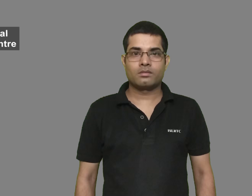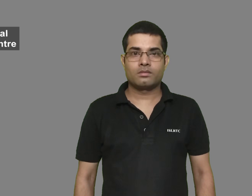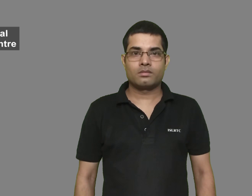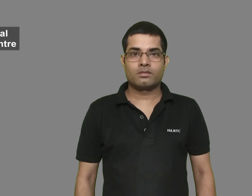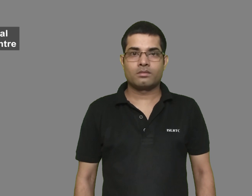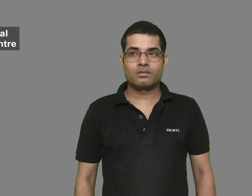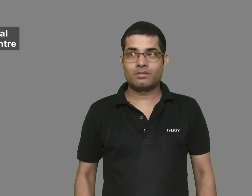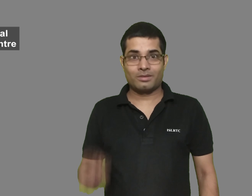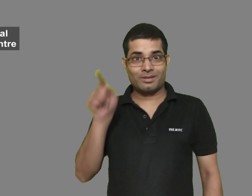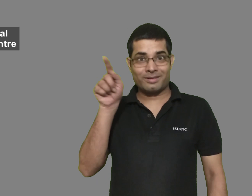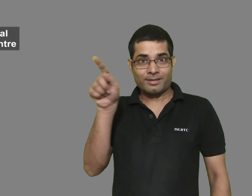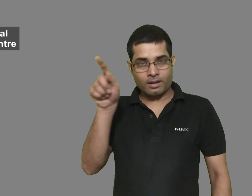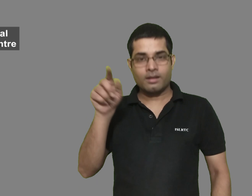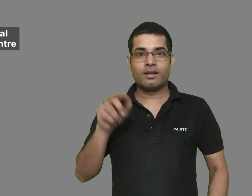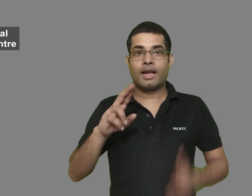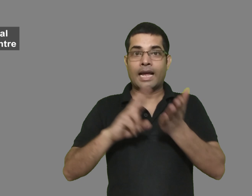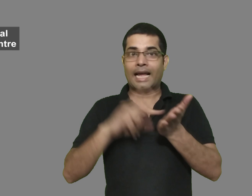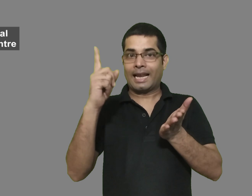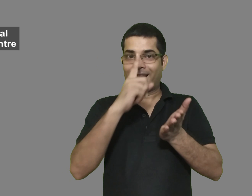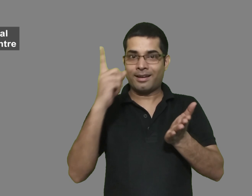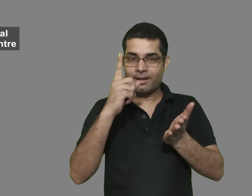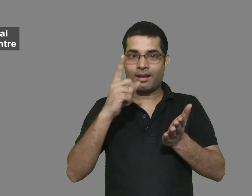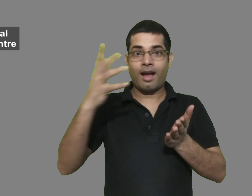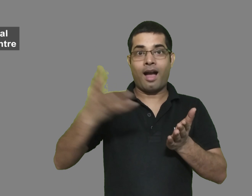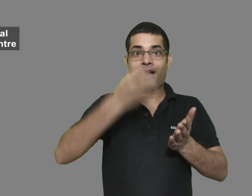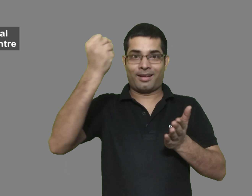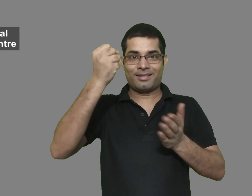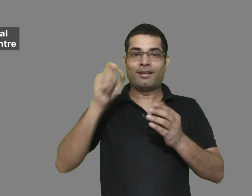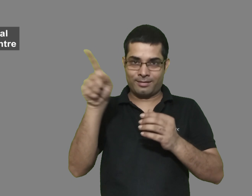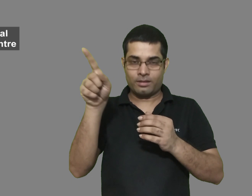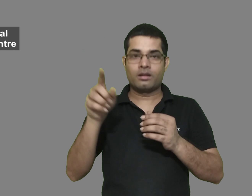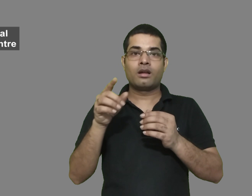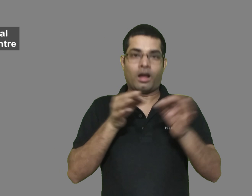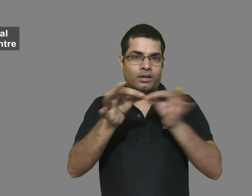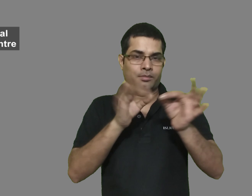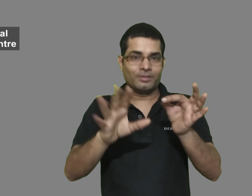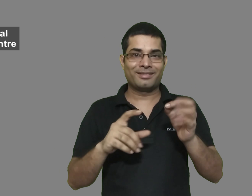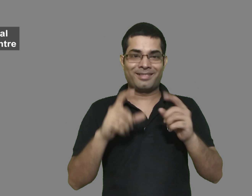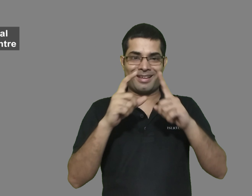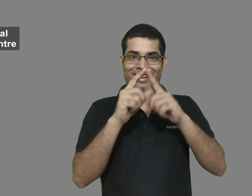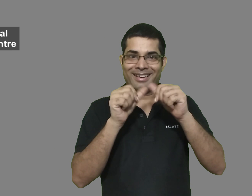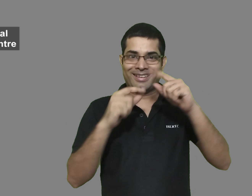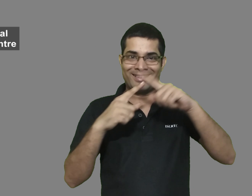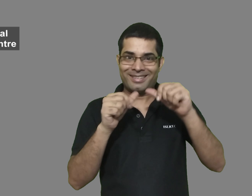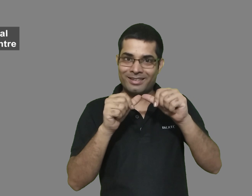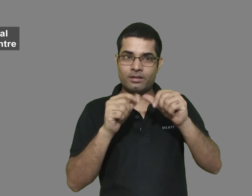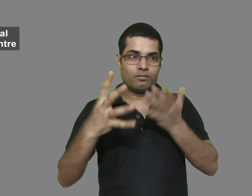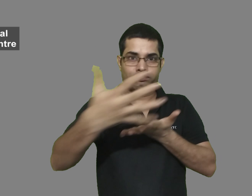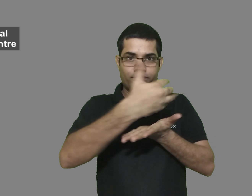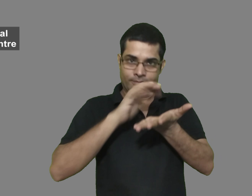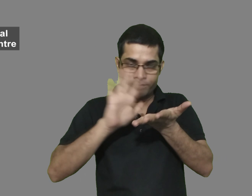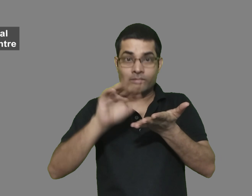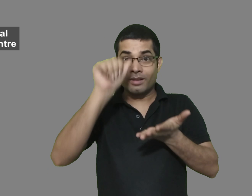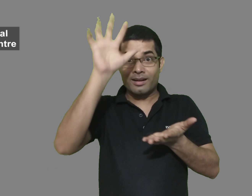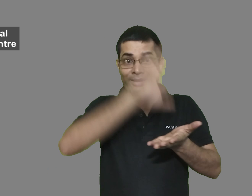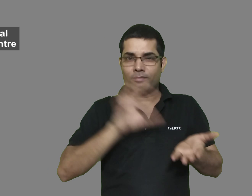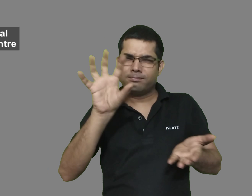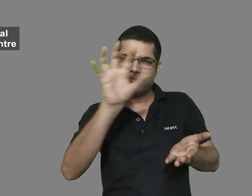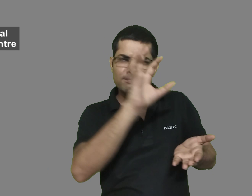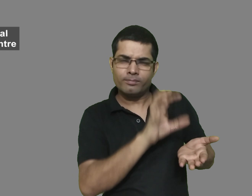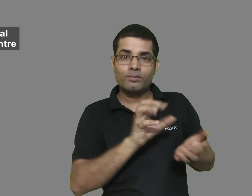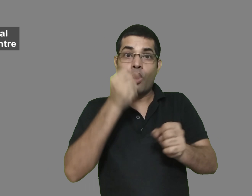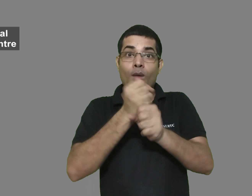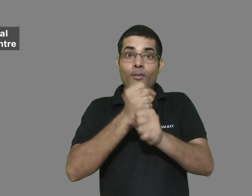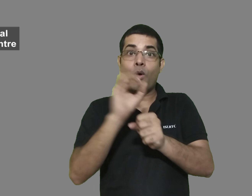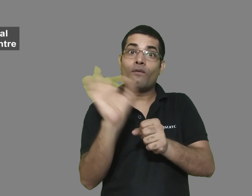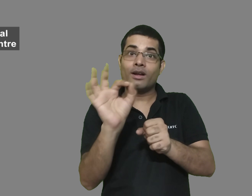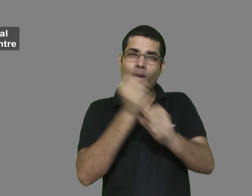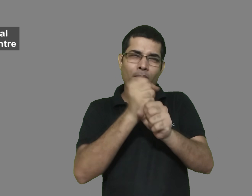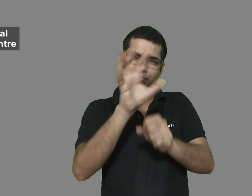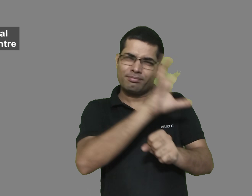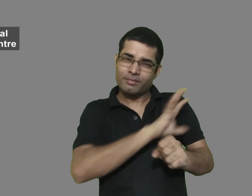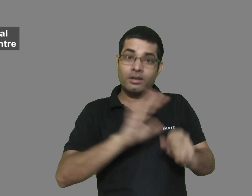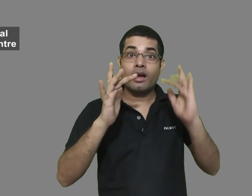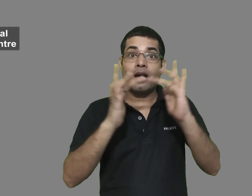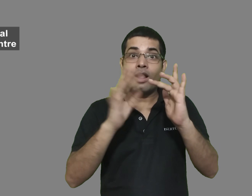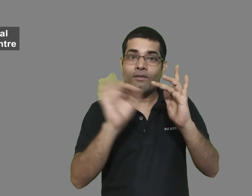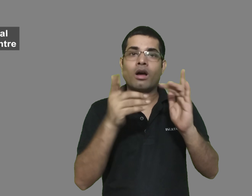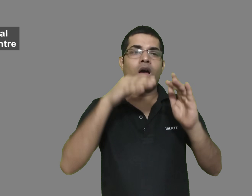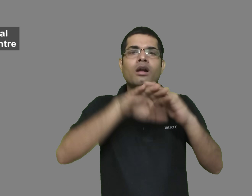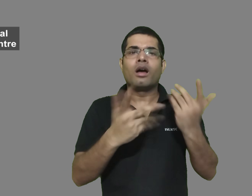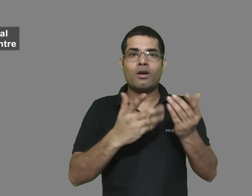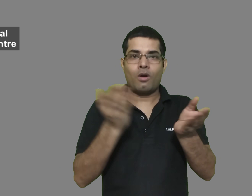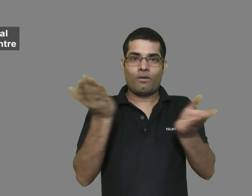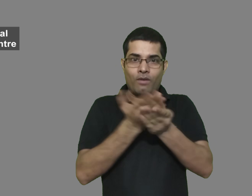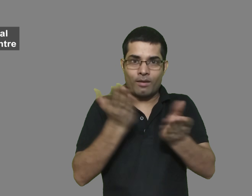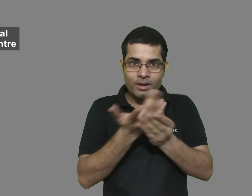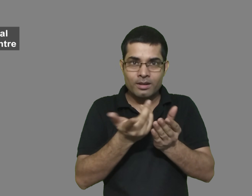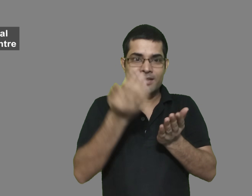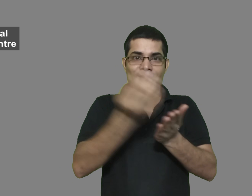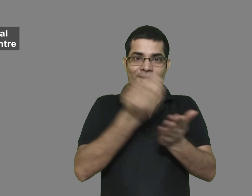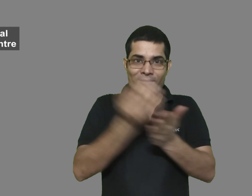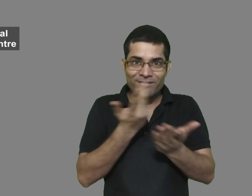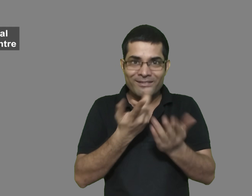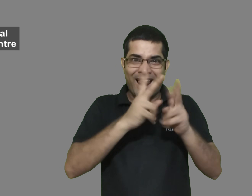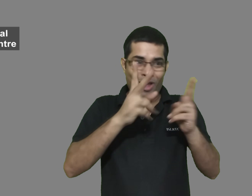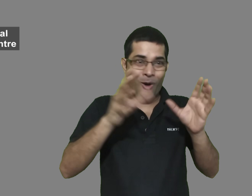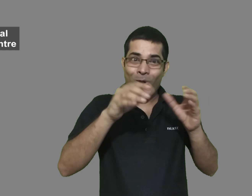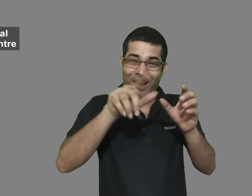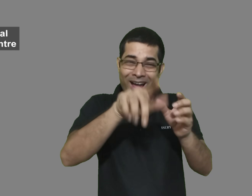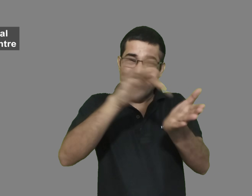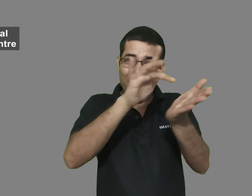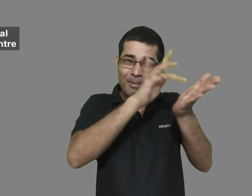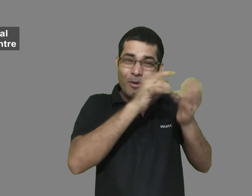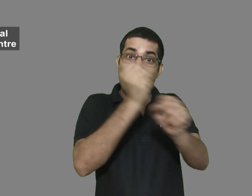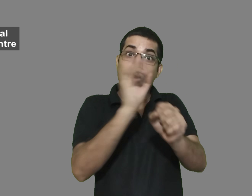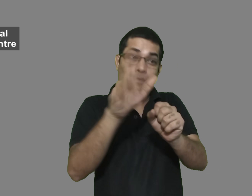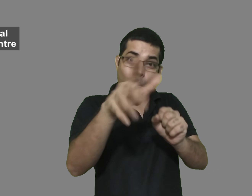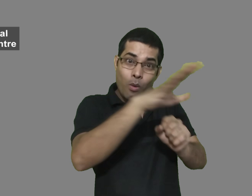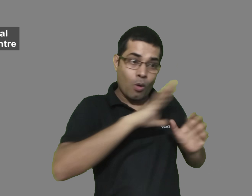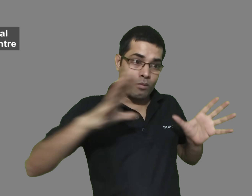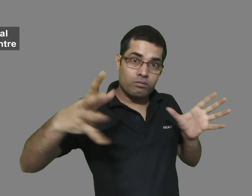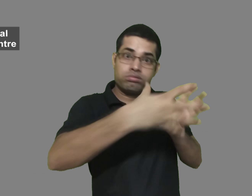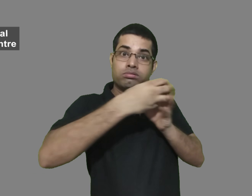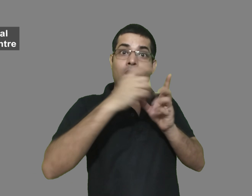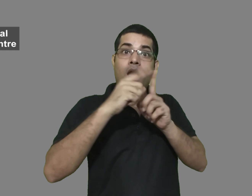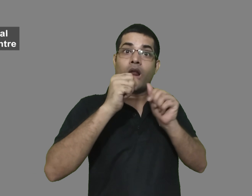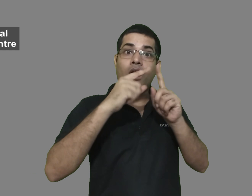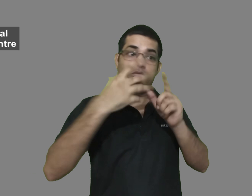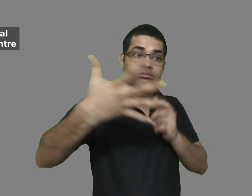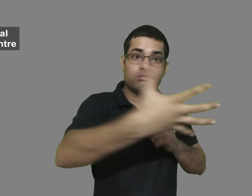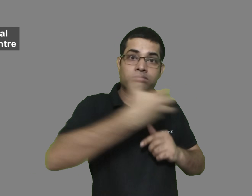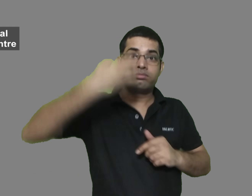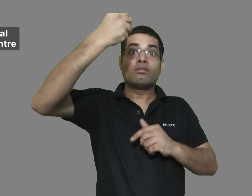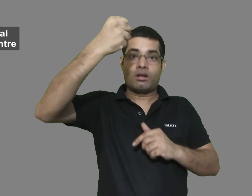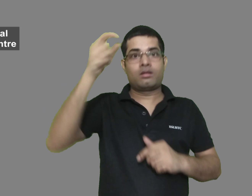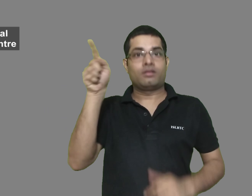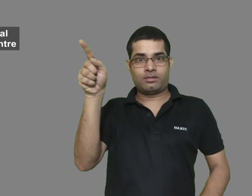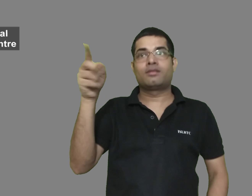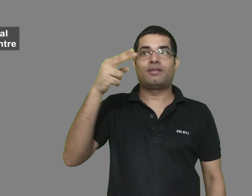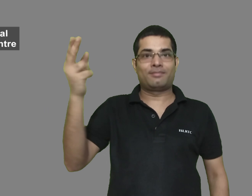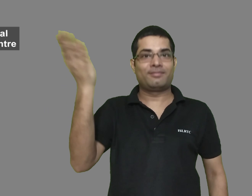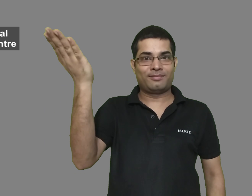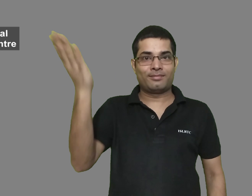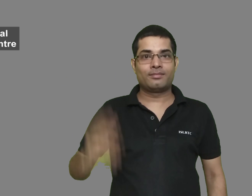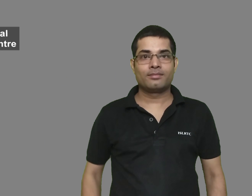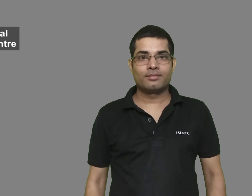National Data Centre